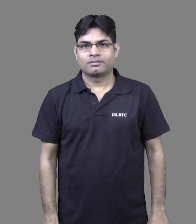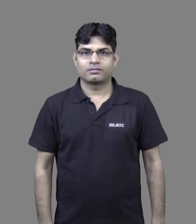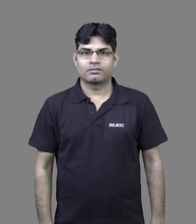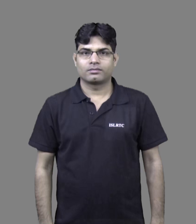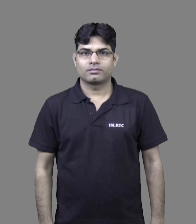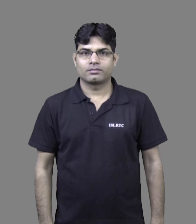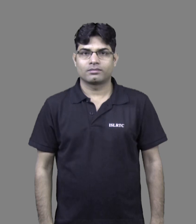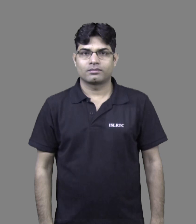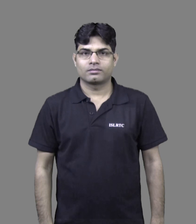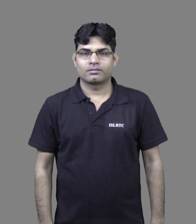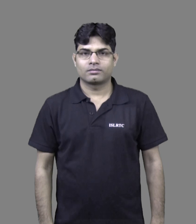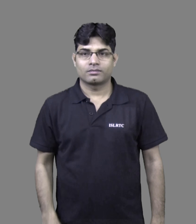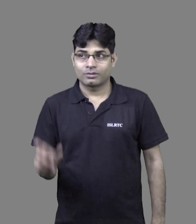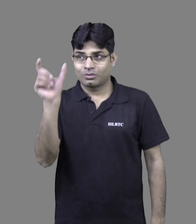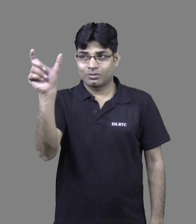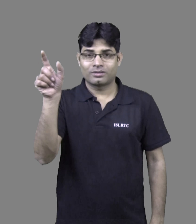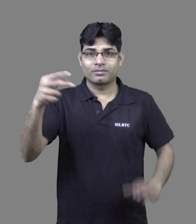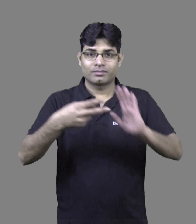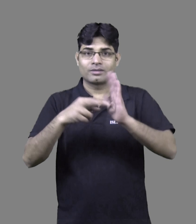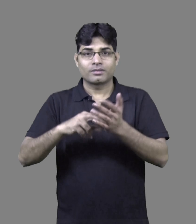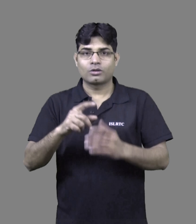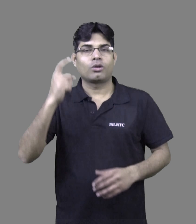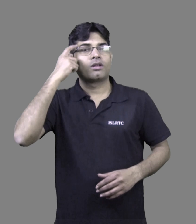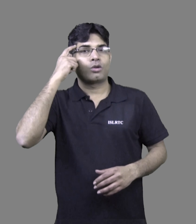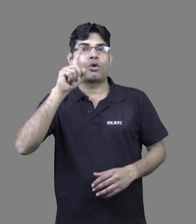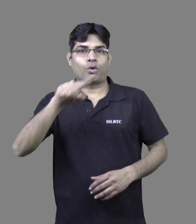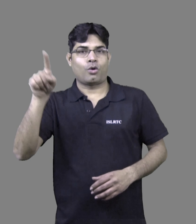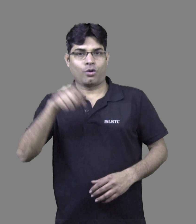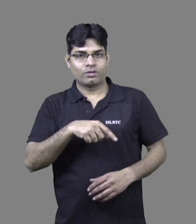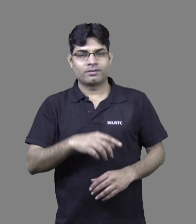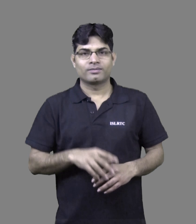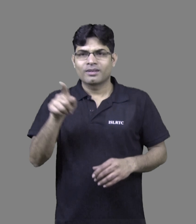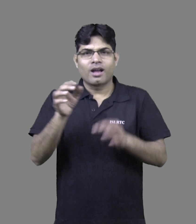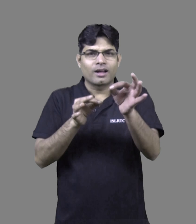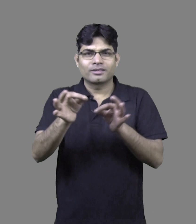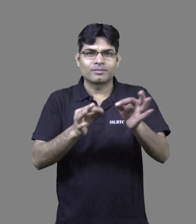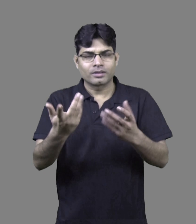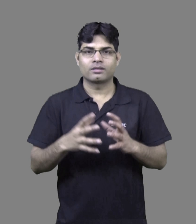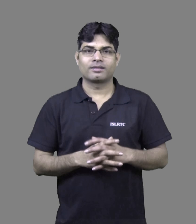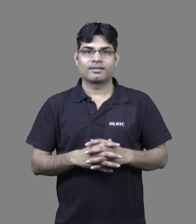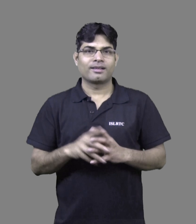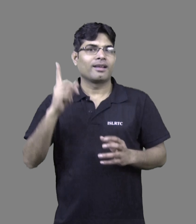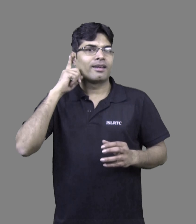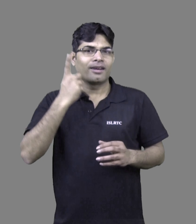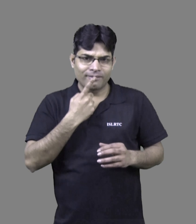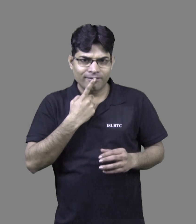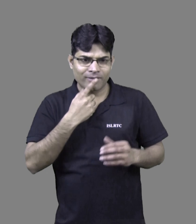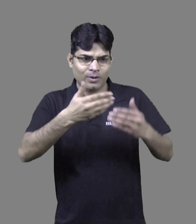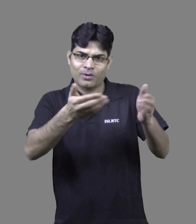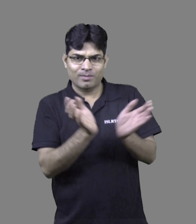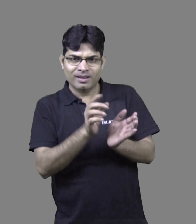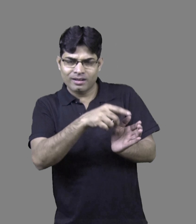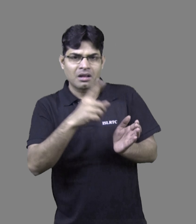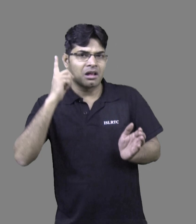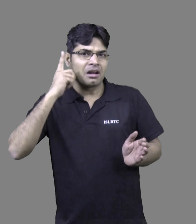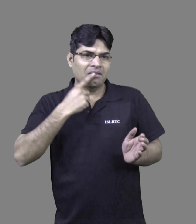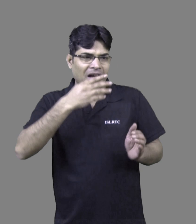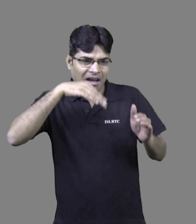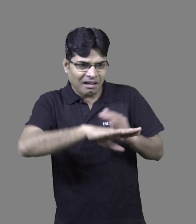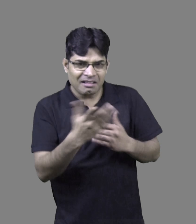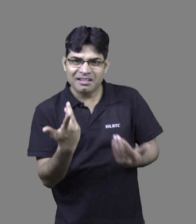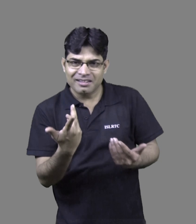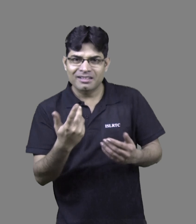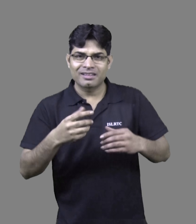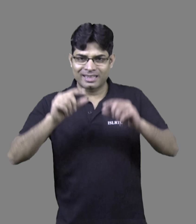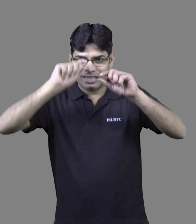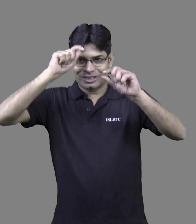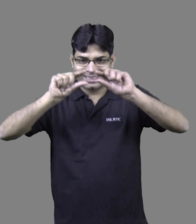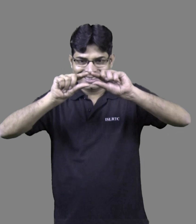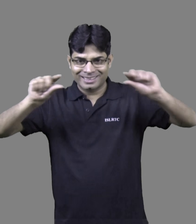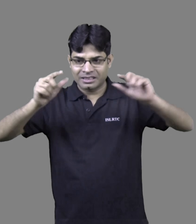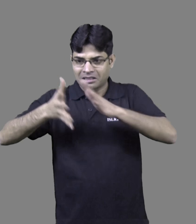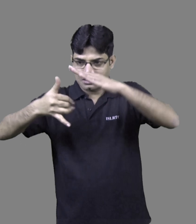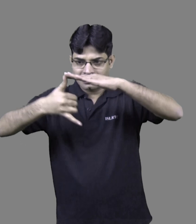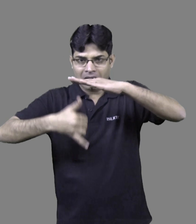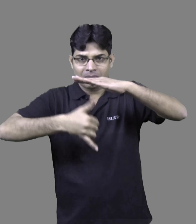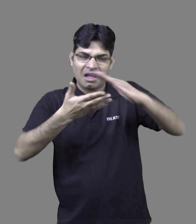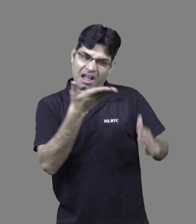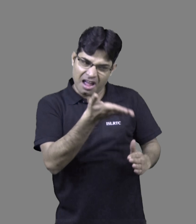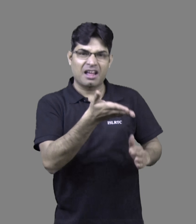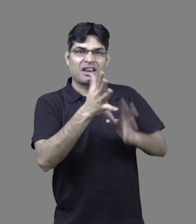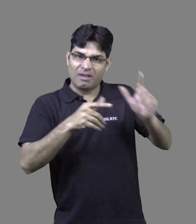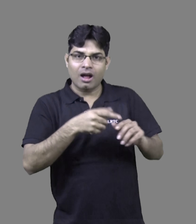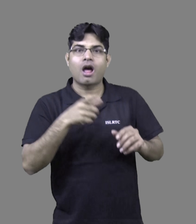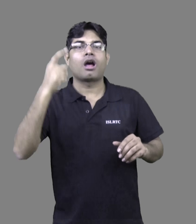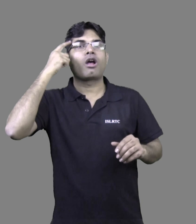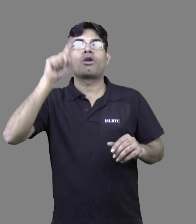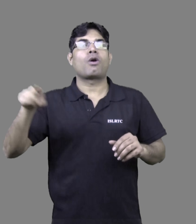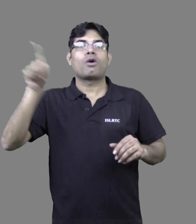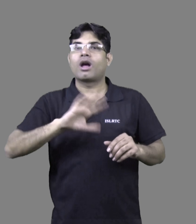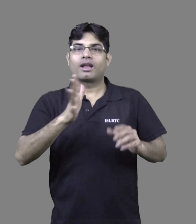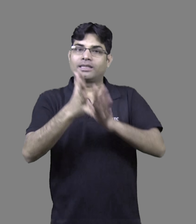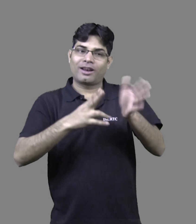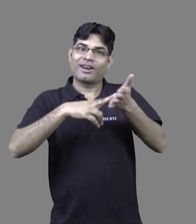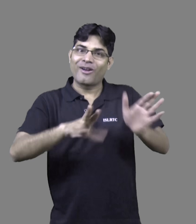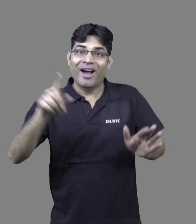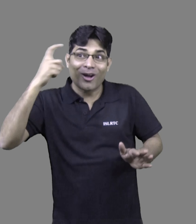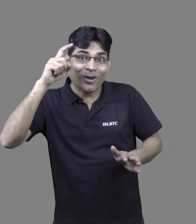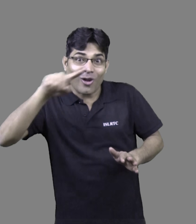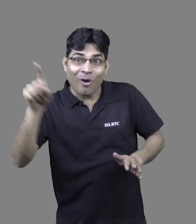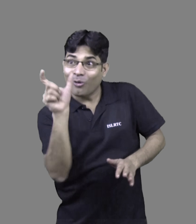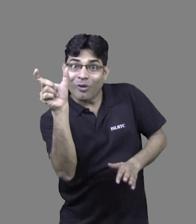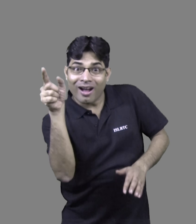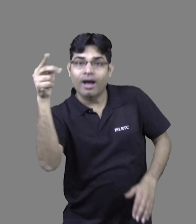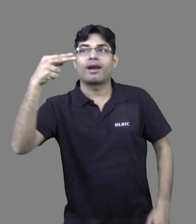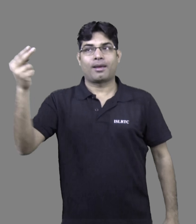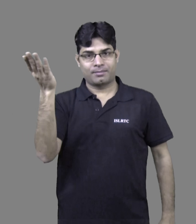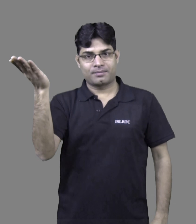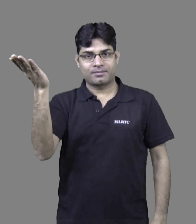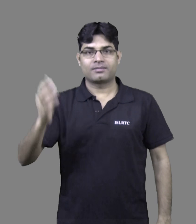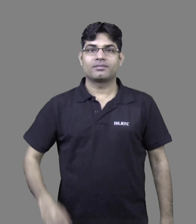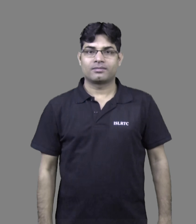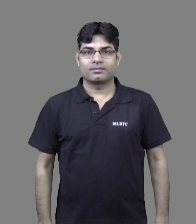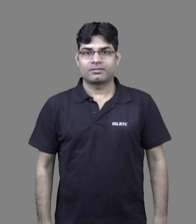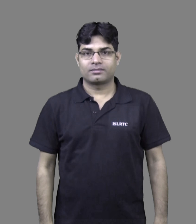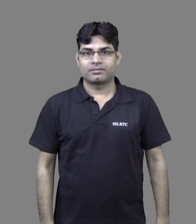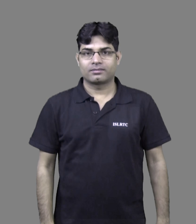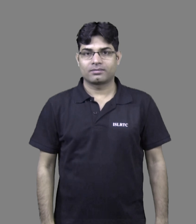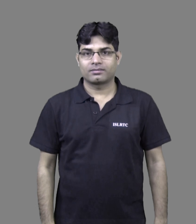Misconcept About Deafness